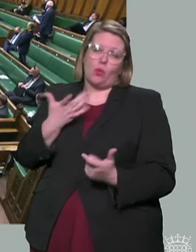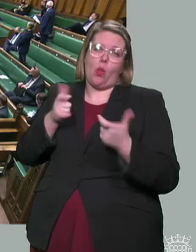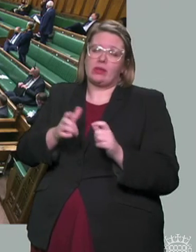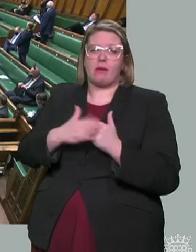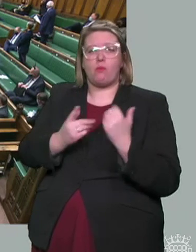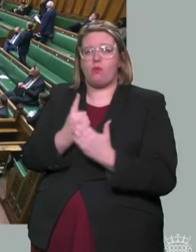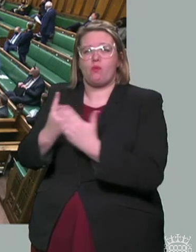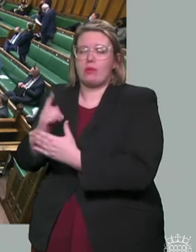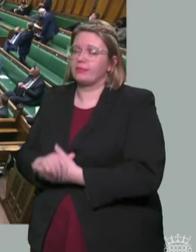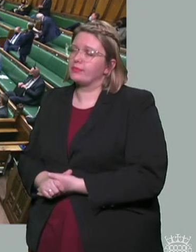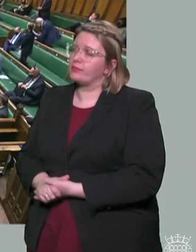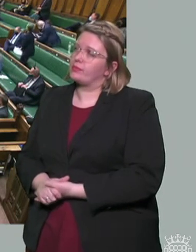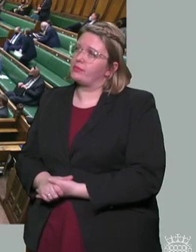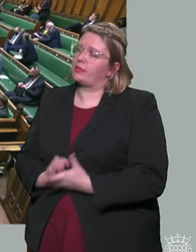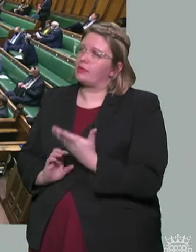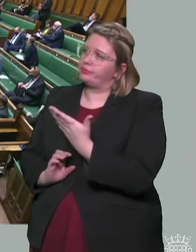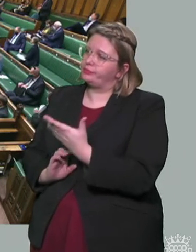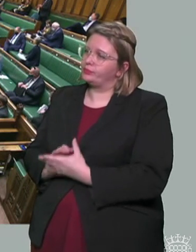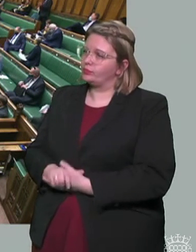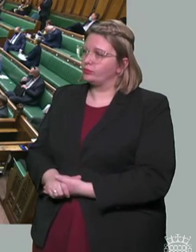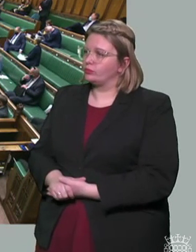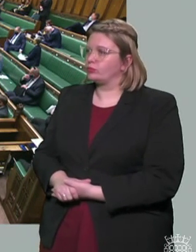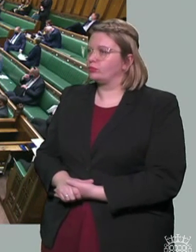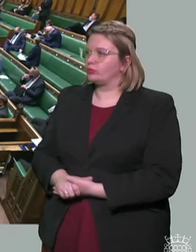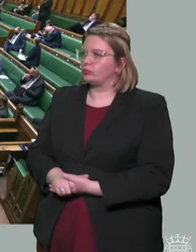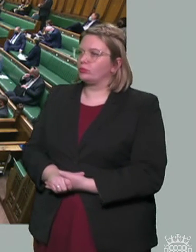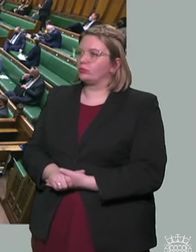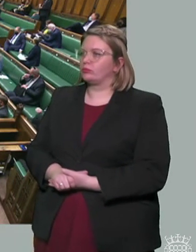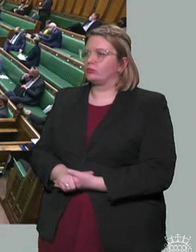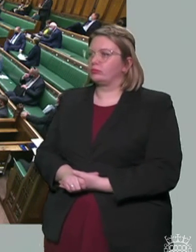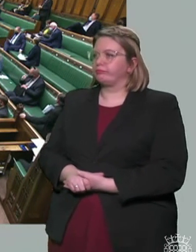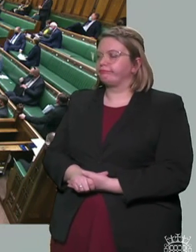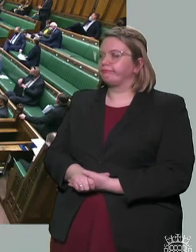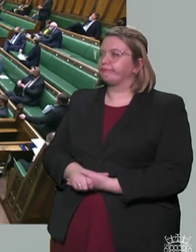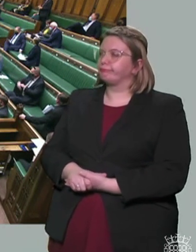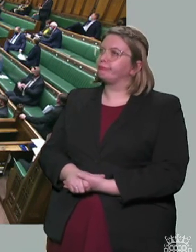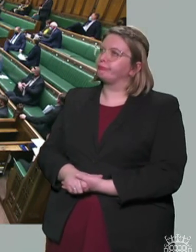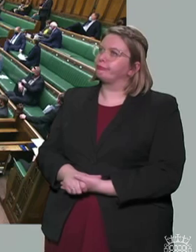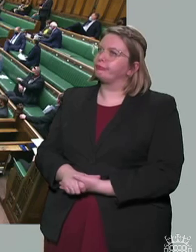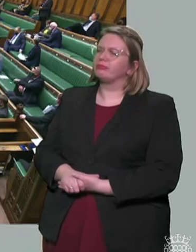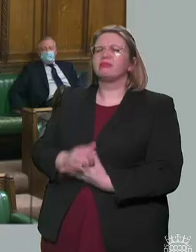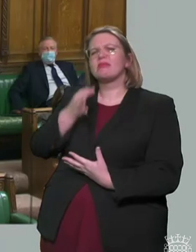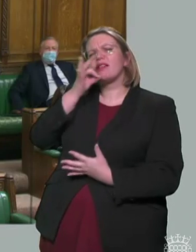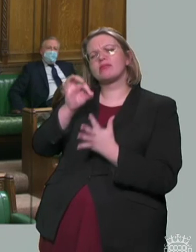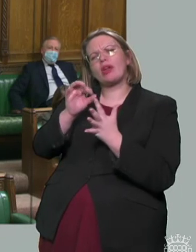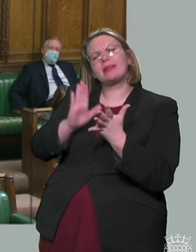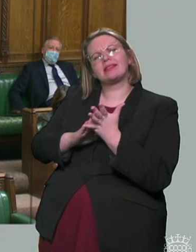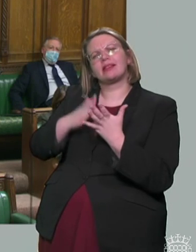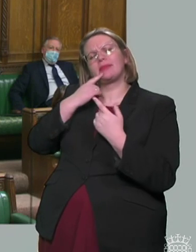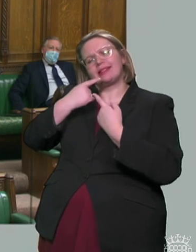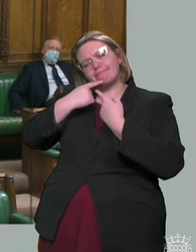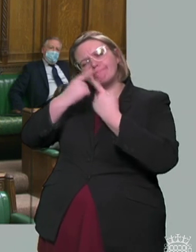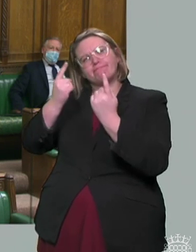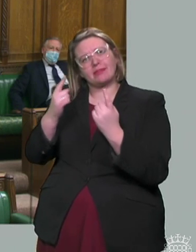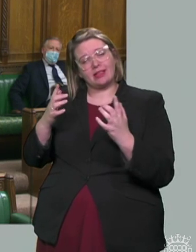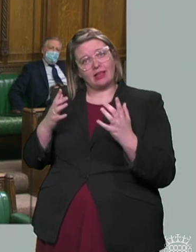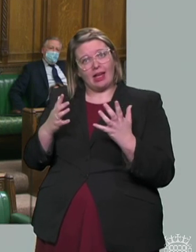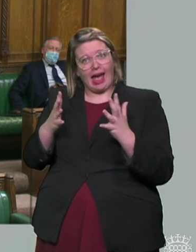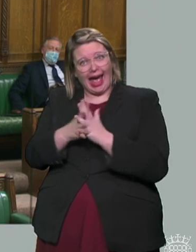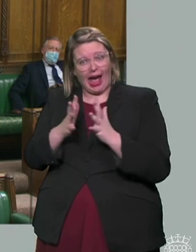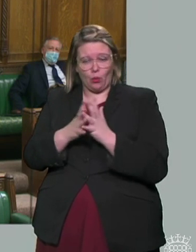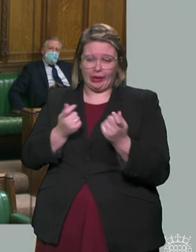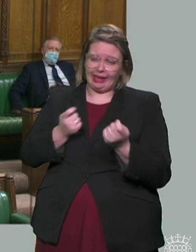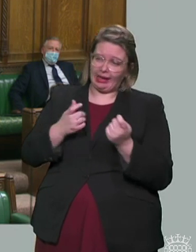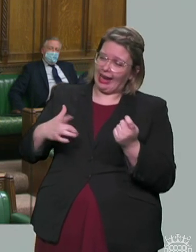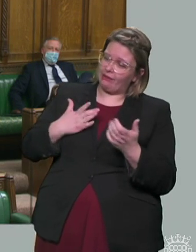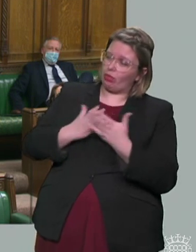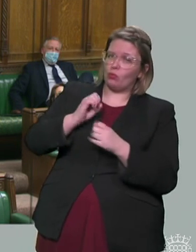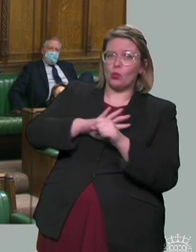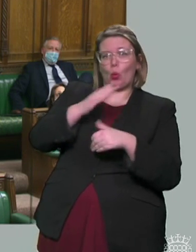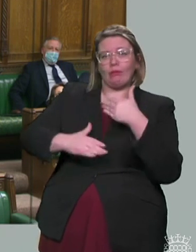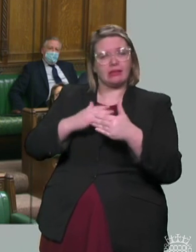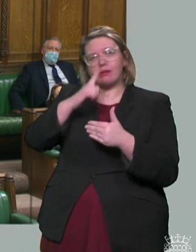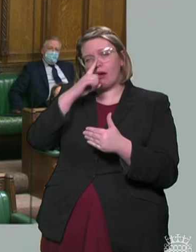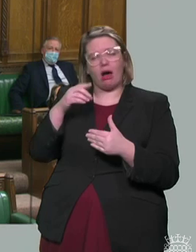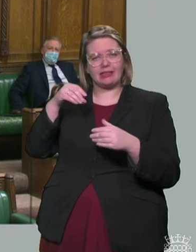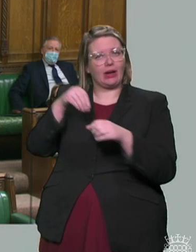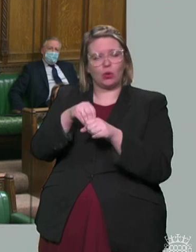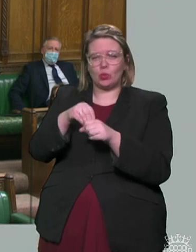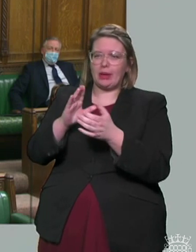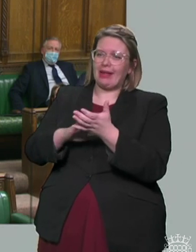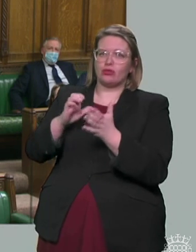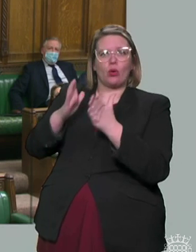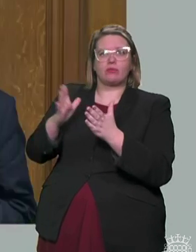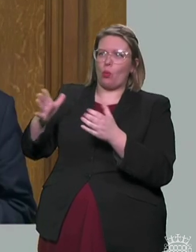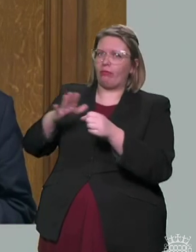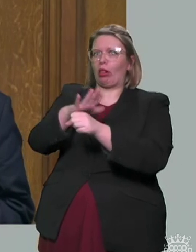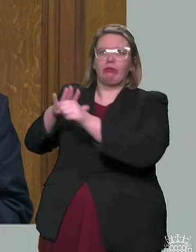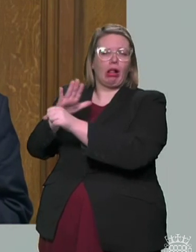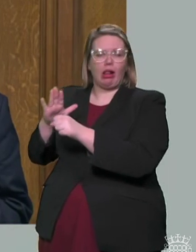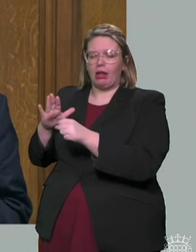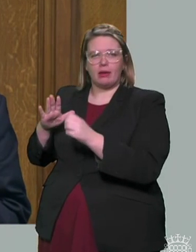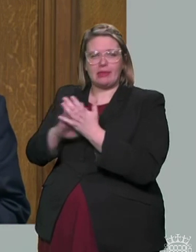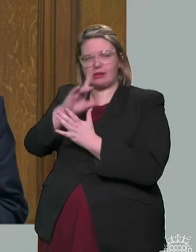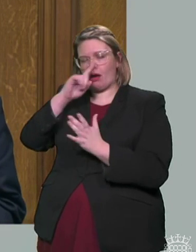Will the Prime Minister make it very clear to some of his Back Benchers that a strategy for living with covid cannot include every hospital in Greater Manchester being unable to deliver elective surgery?